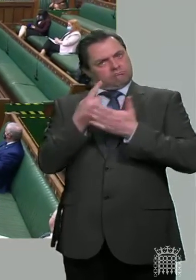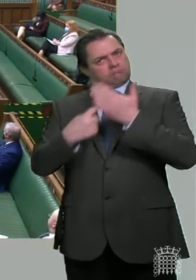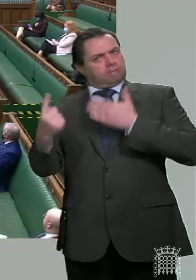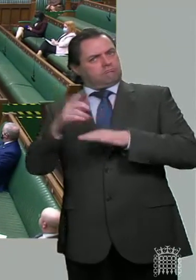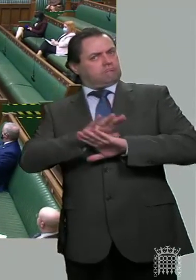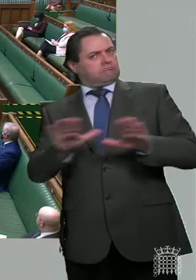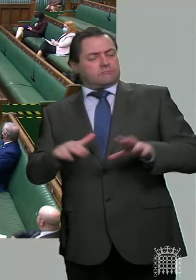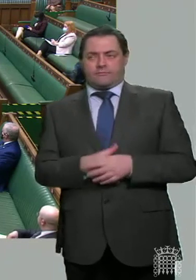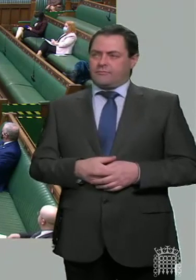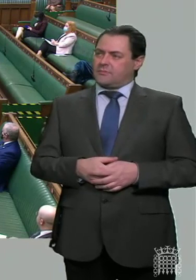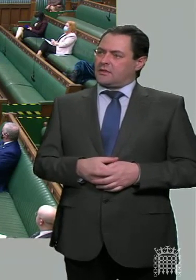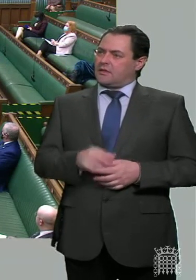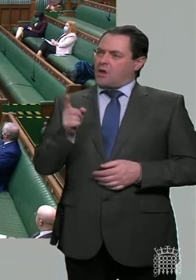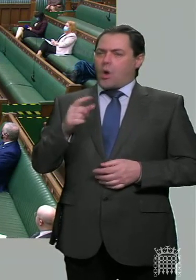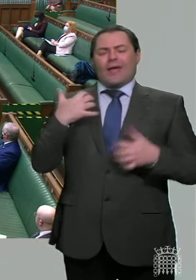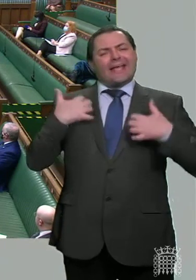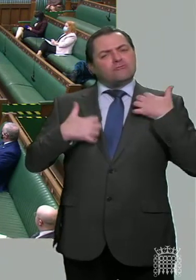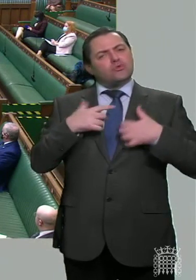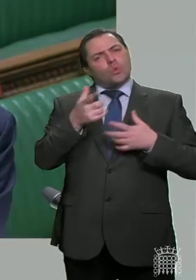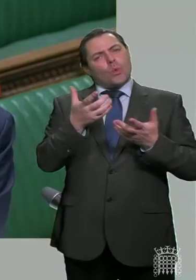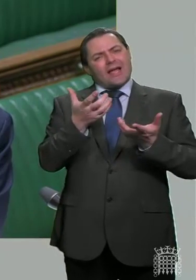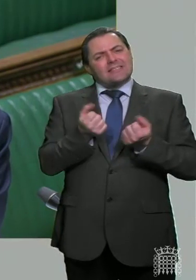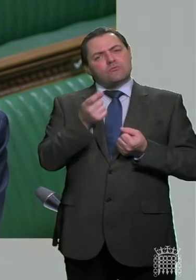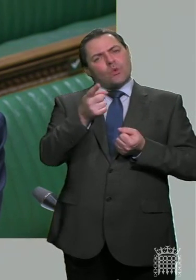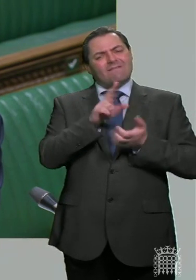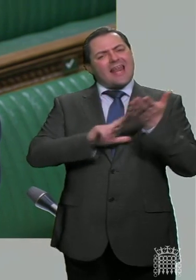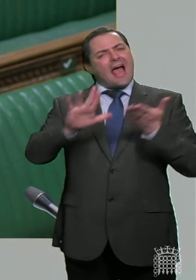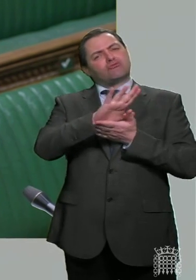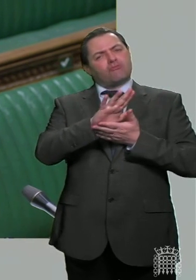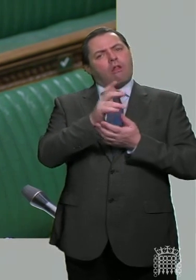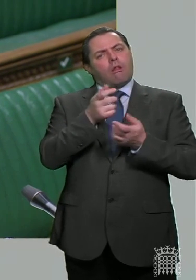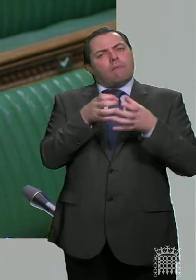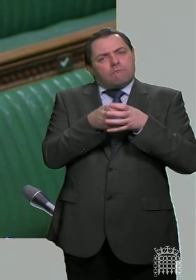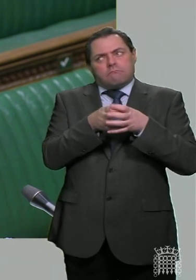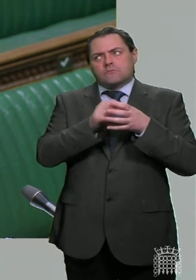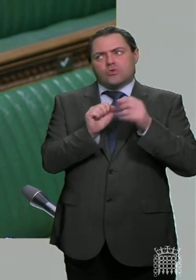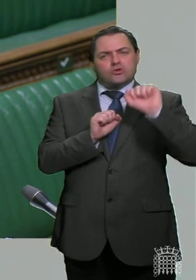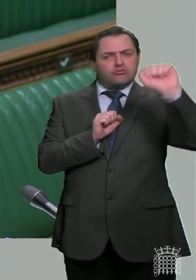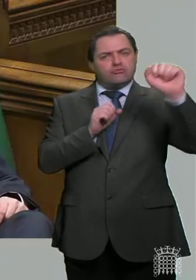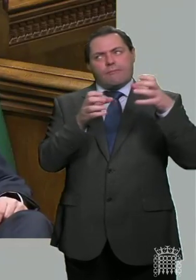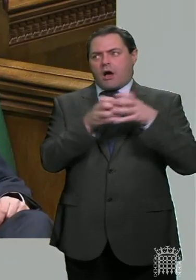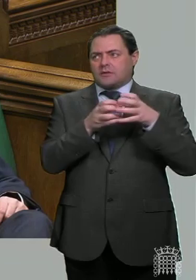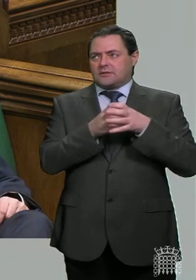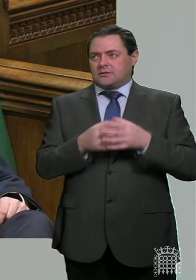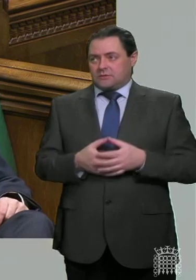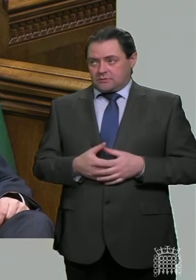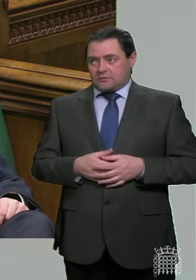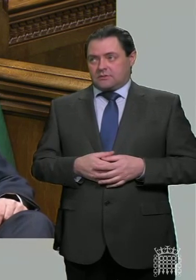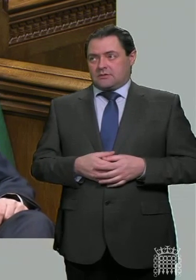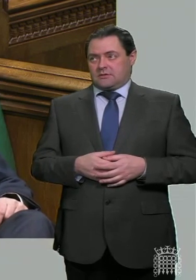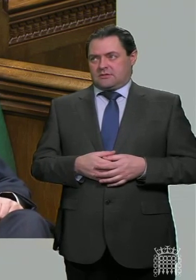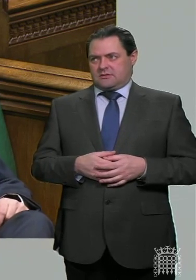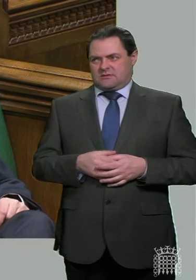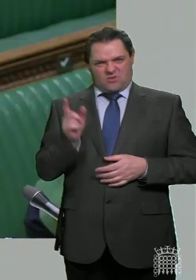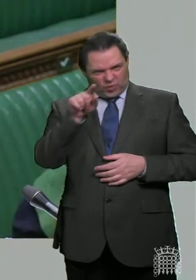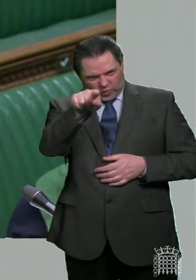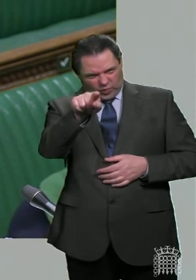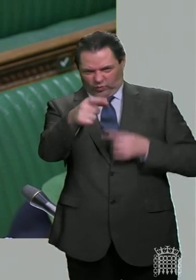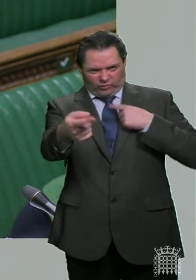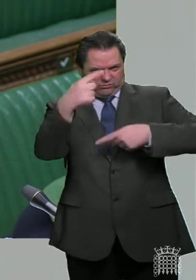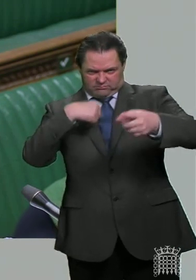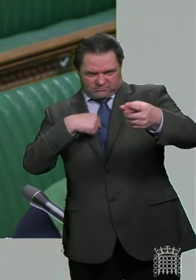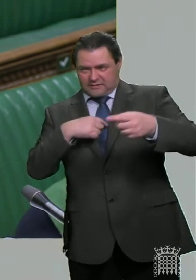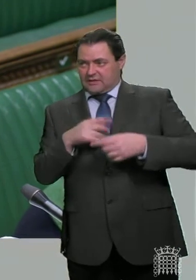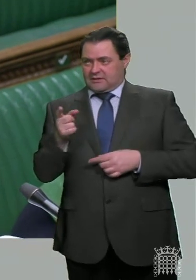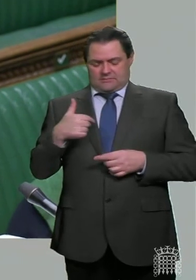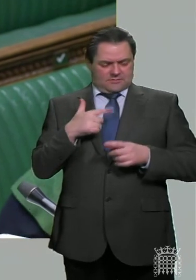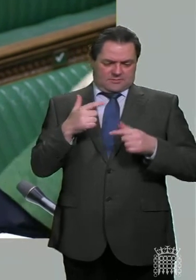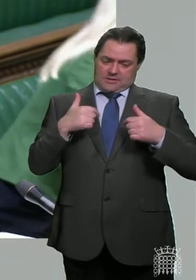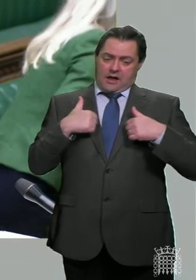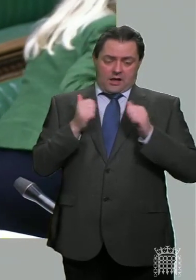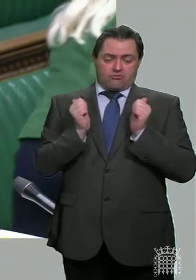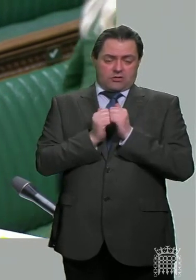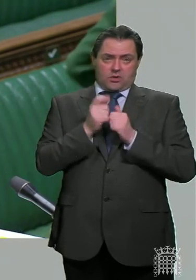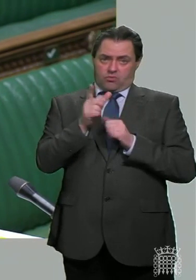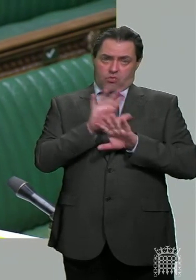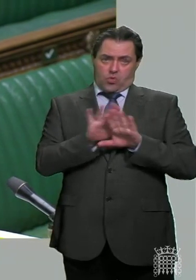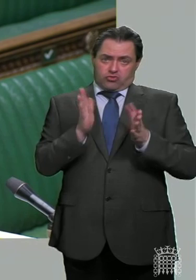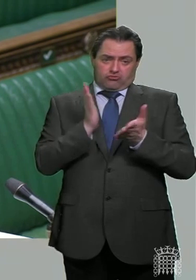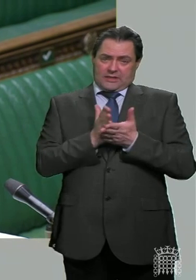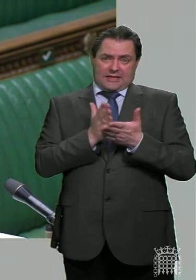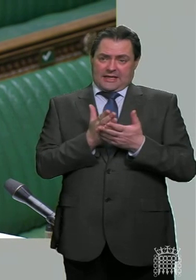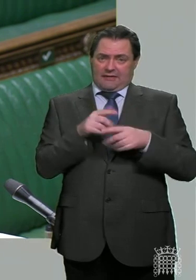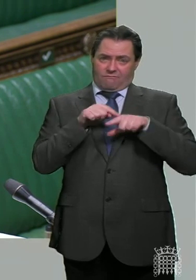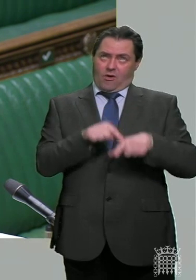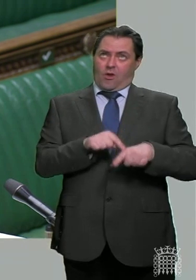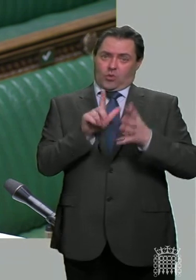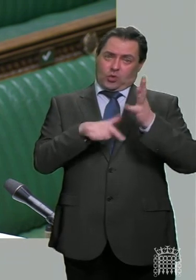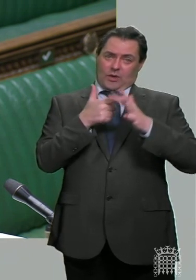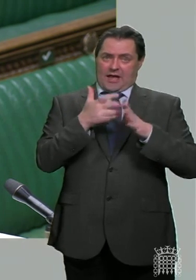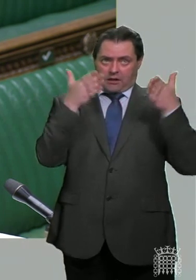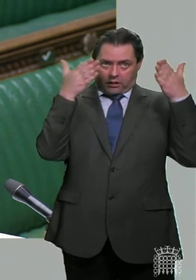I was delighted to hear a sort of acceptance there that the honourable Gentleman is running a nationalist party, if that is what he was saying, because I am afraid I agree with that; they are not in respect of the whole of this country.